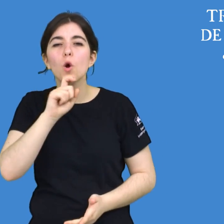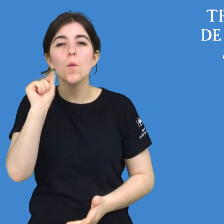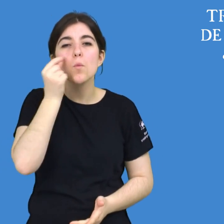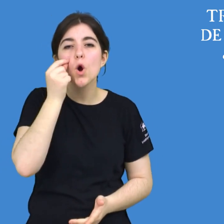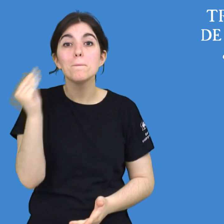descubrir